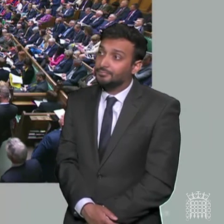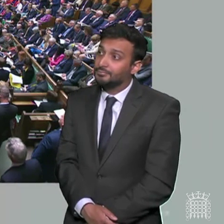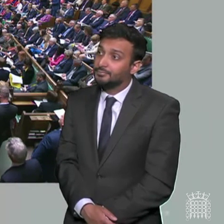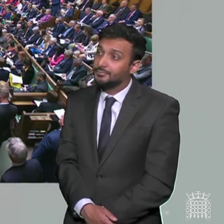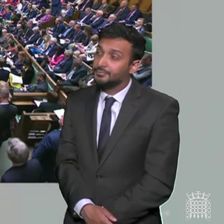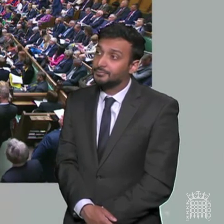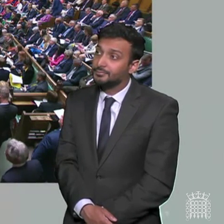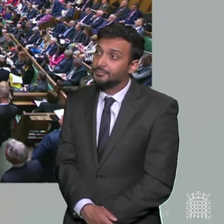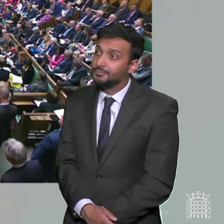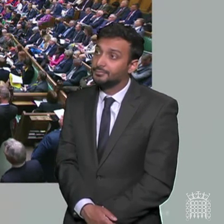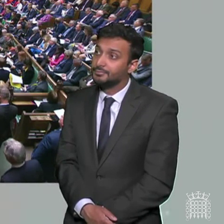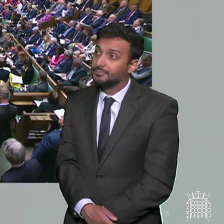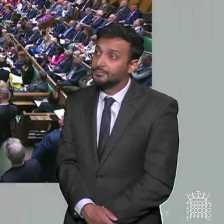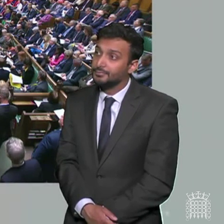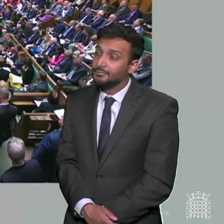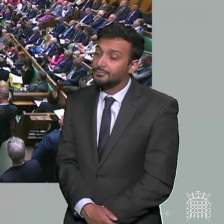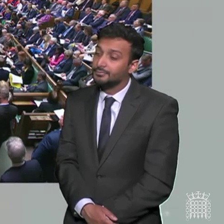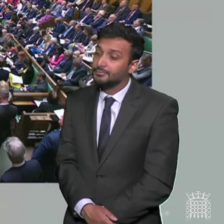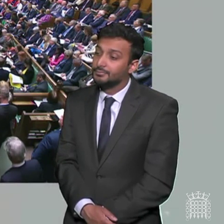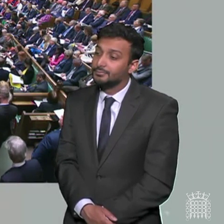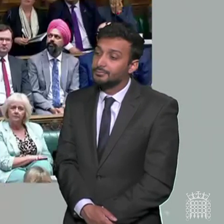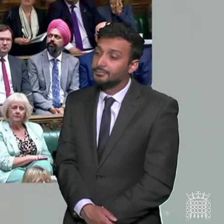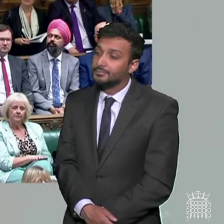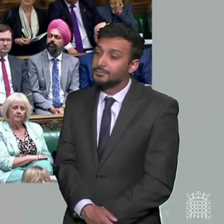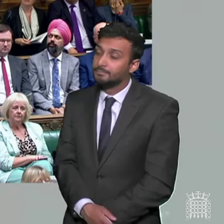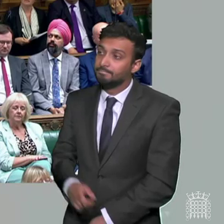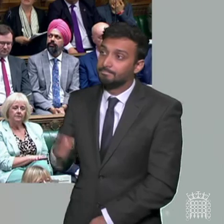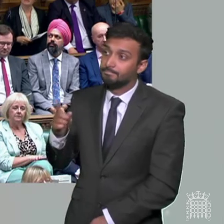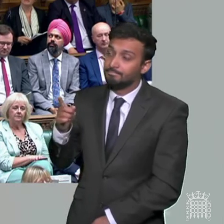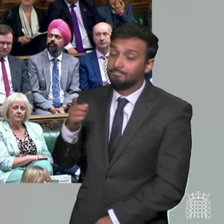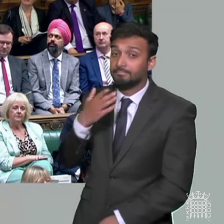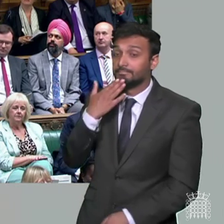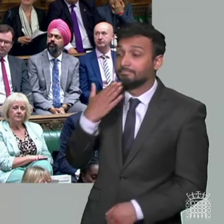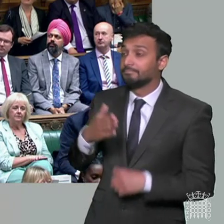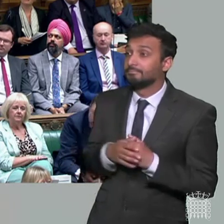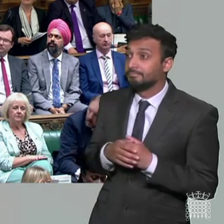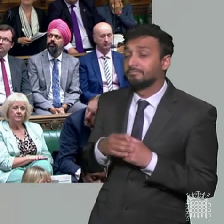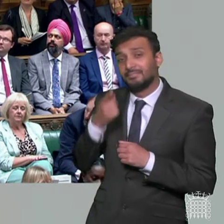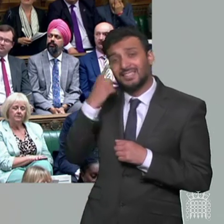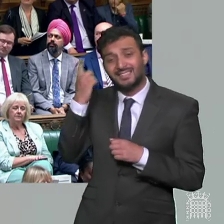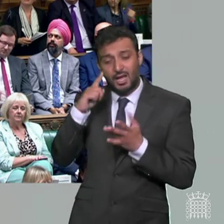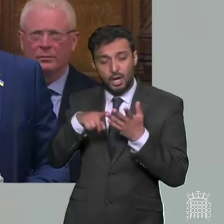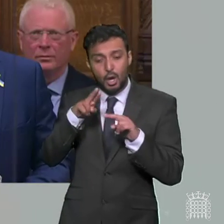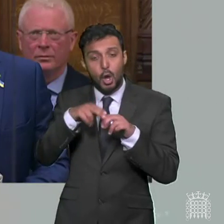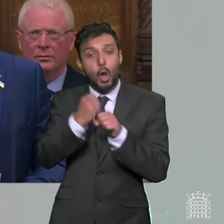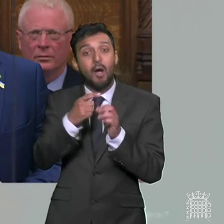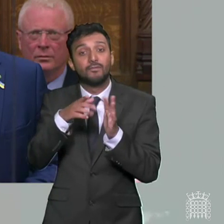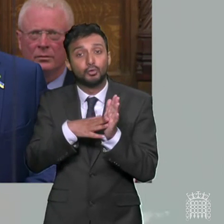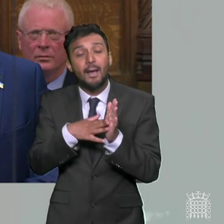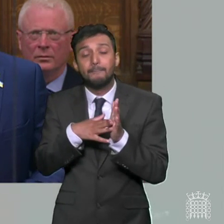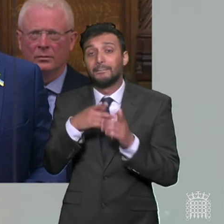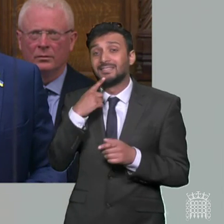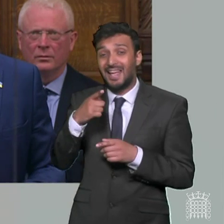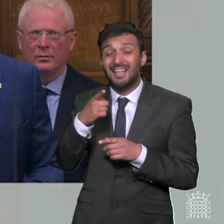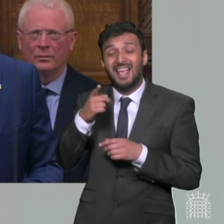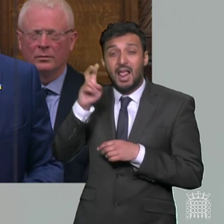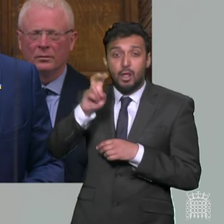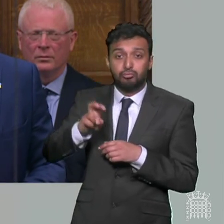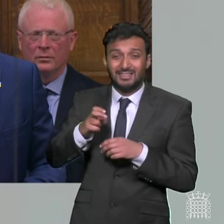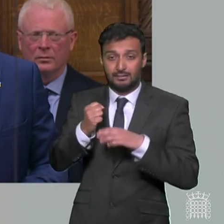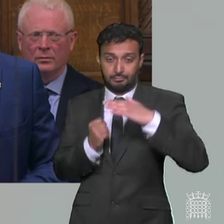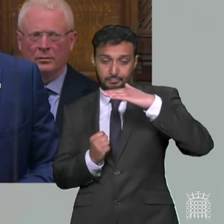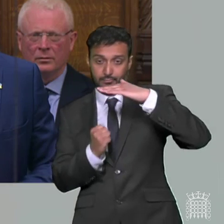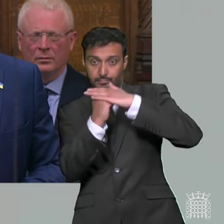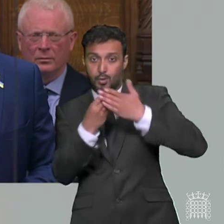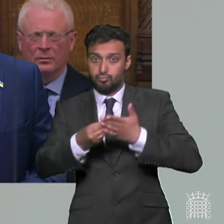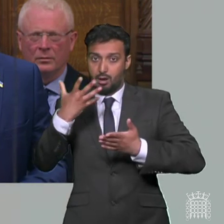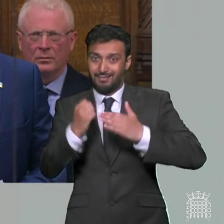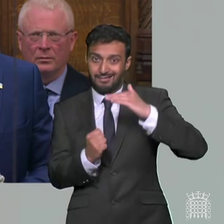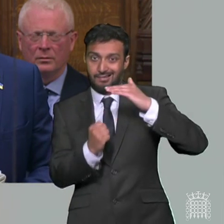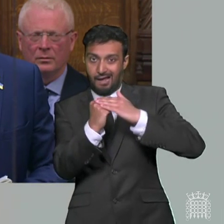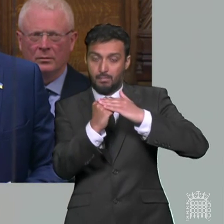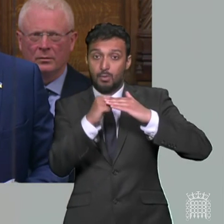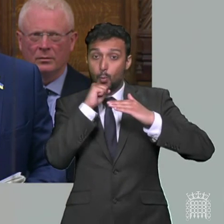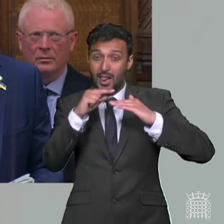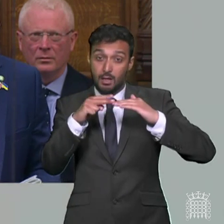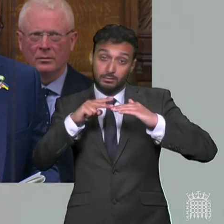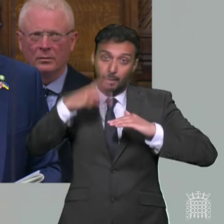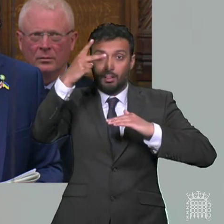Yesterday the head of Ofgem advised MPs that the energy cap is due to increase to £2,800 in the autumn, more than double last year’s cap.